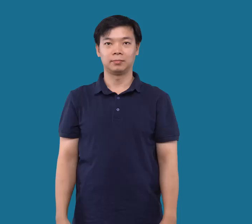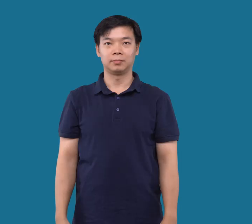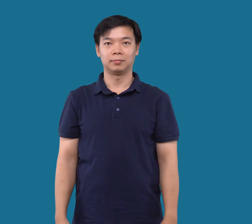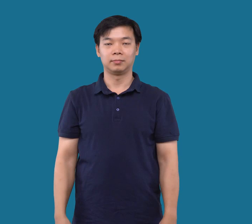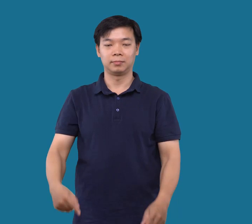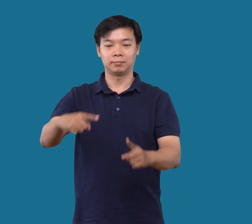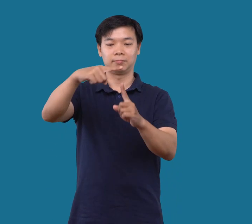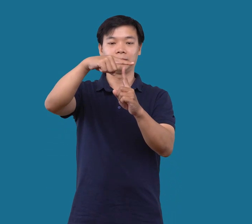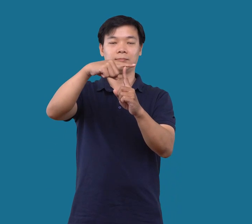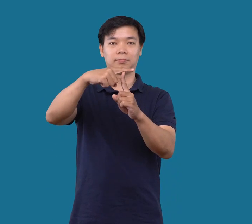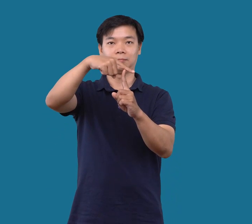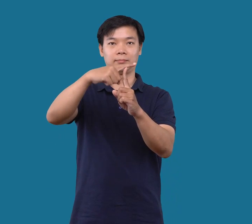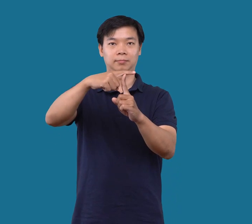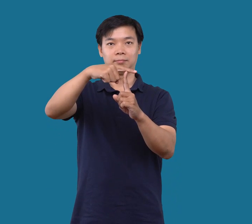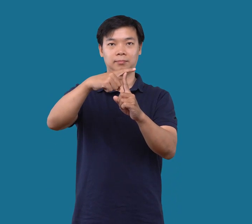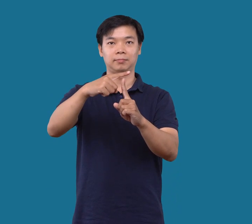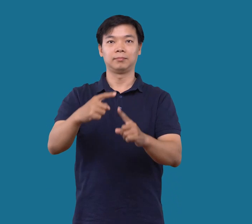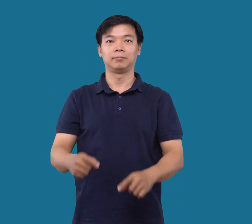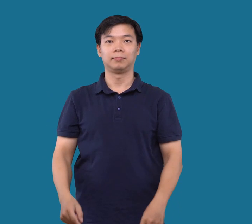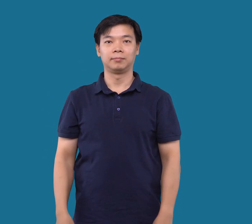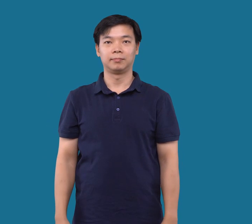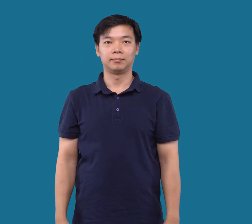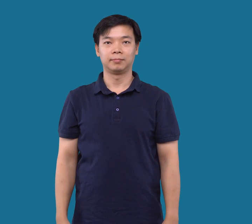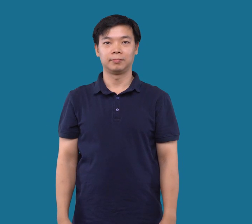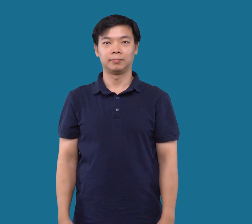công tắc